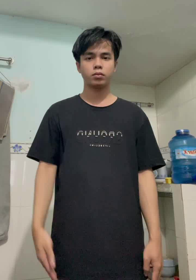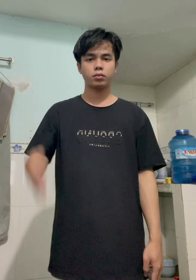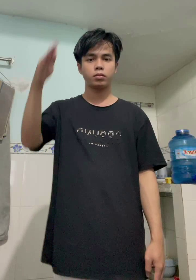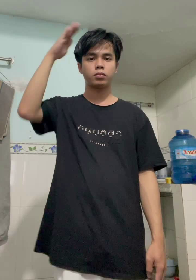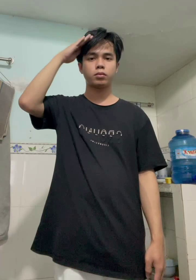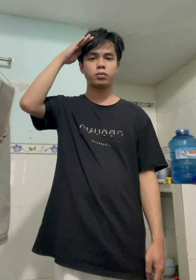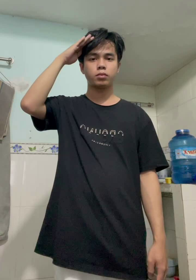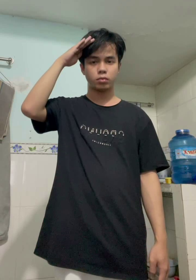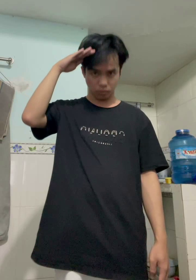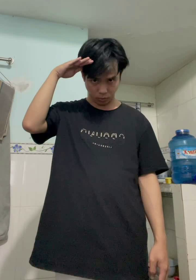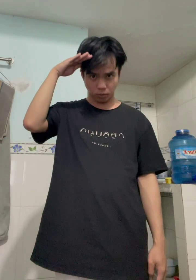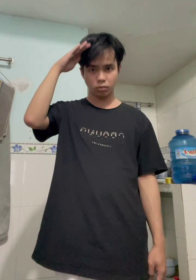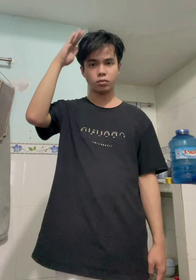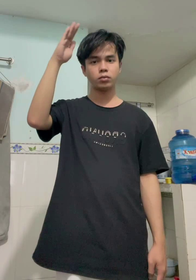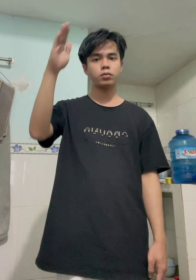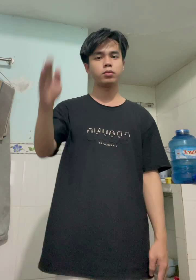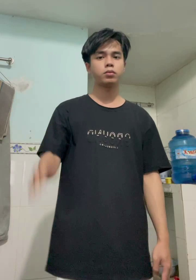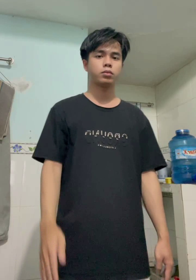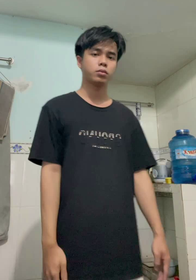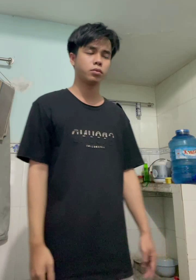biet